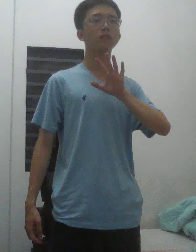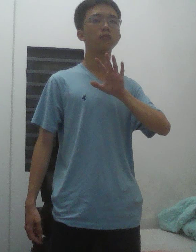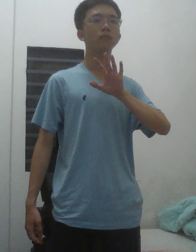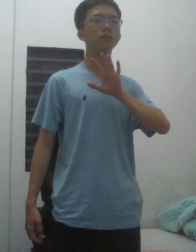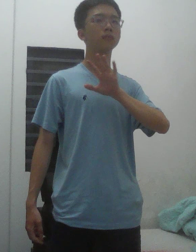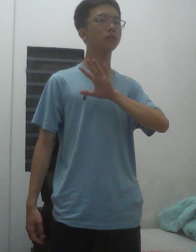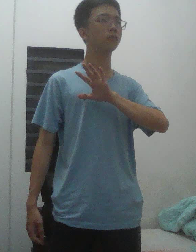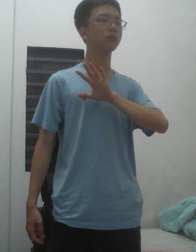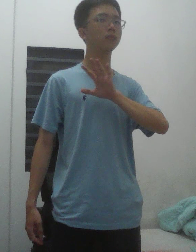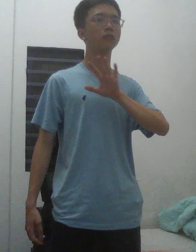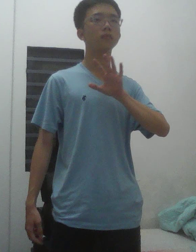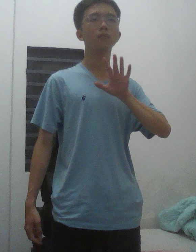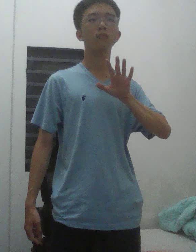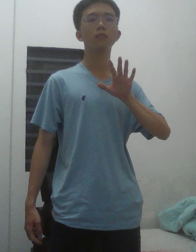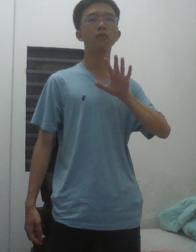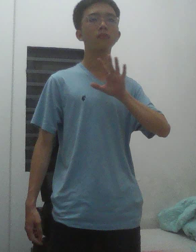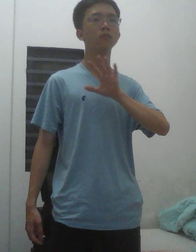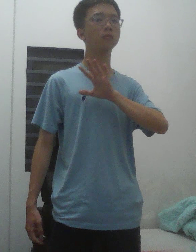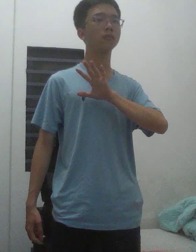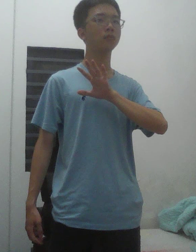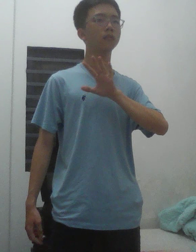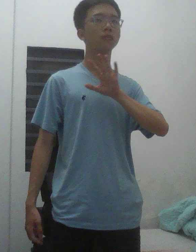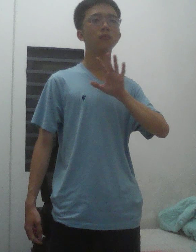khong dong y